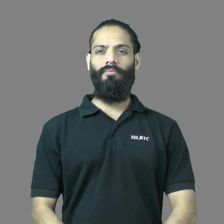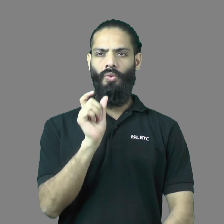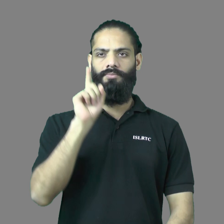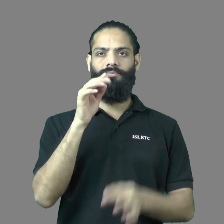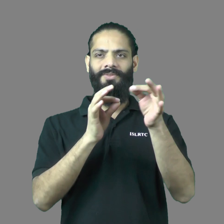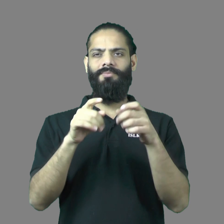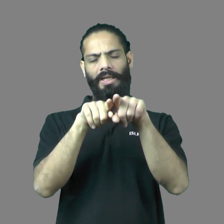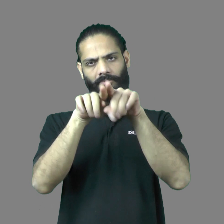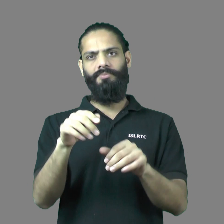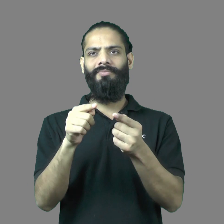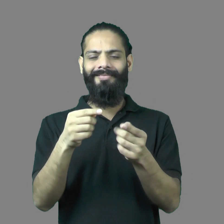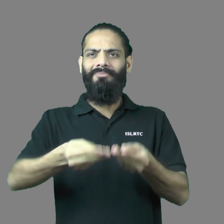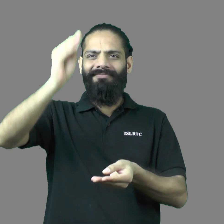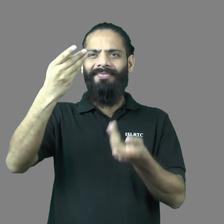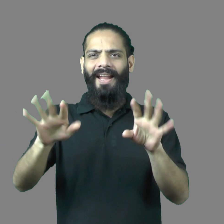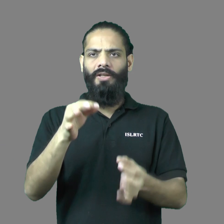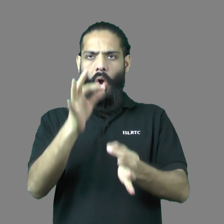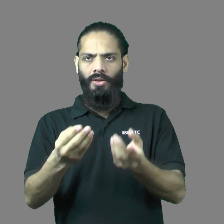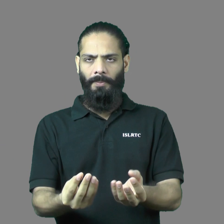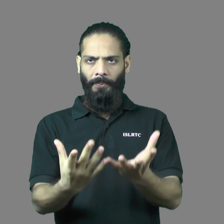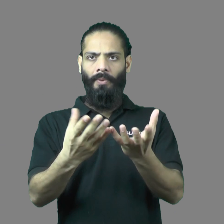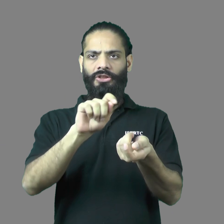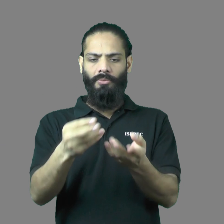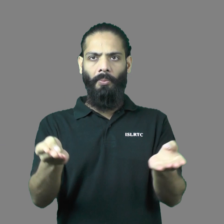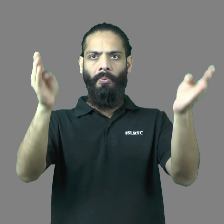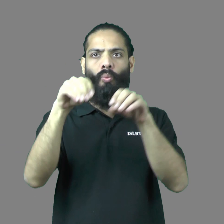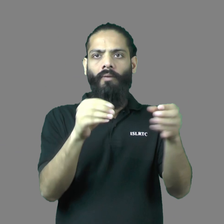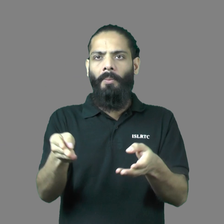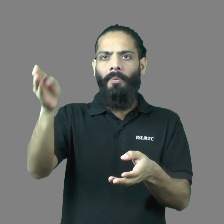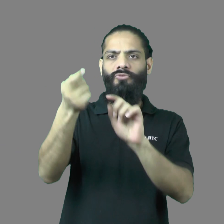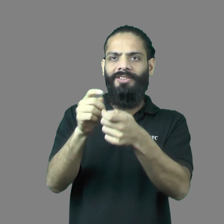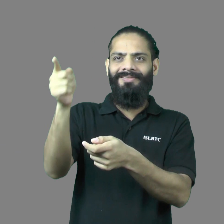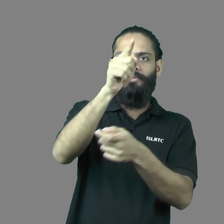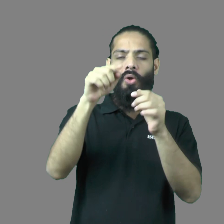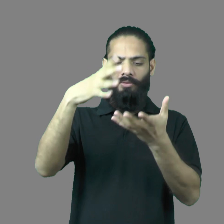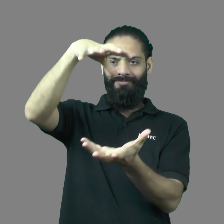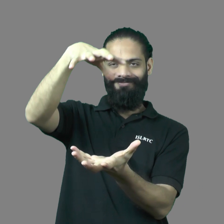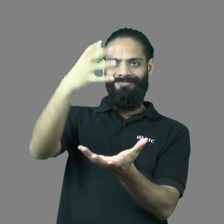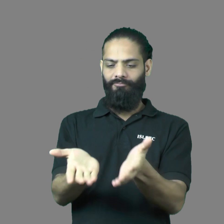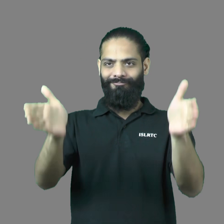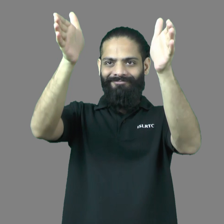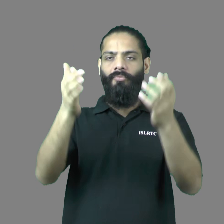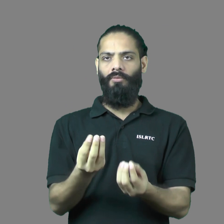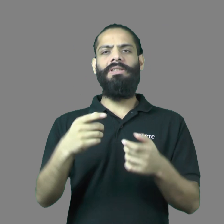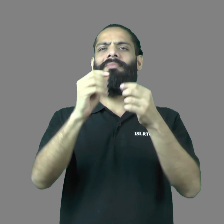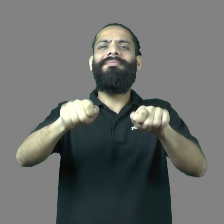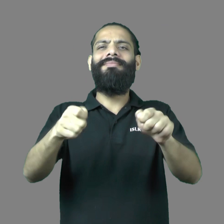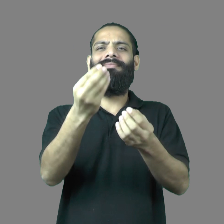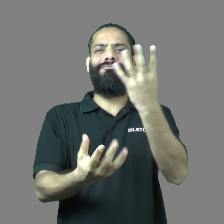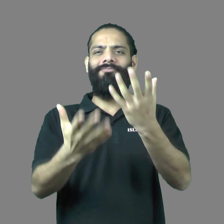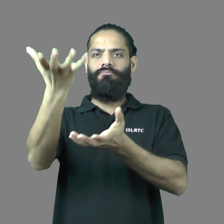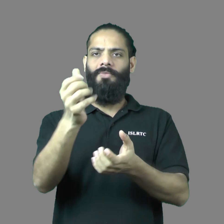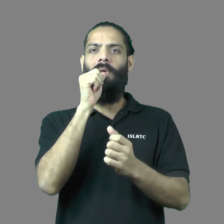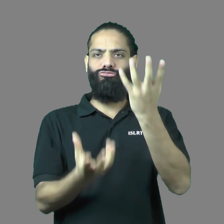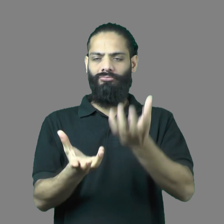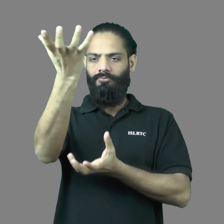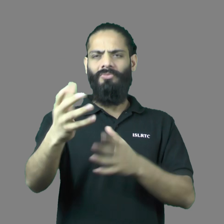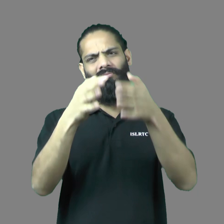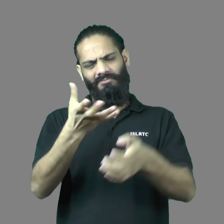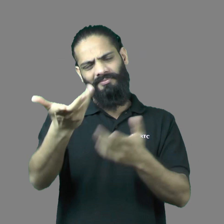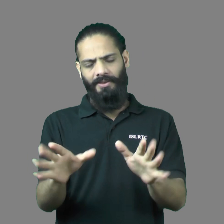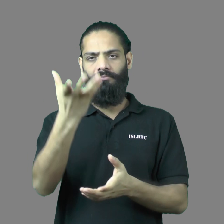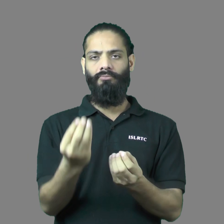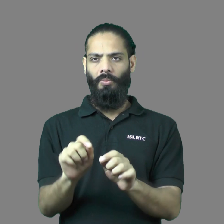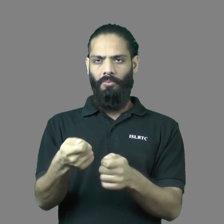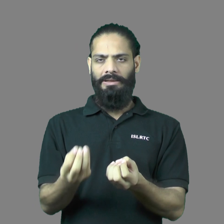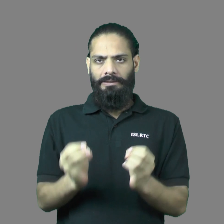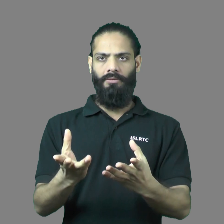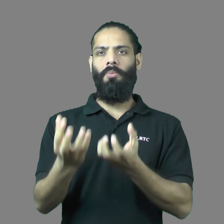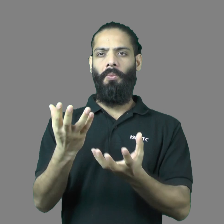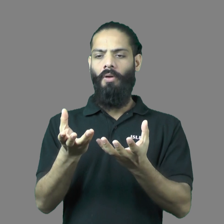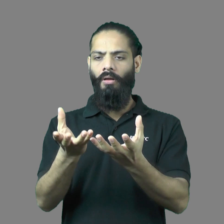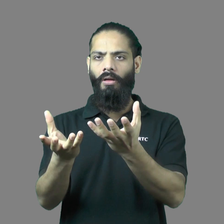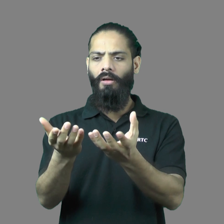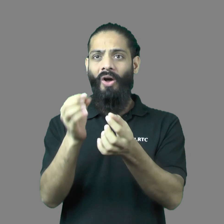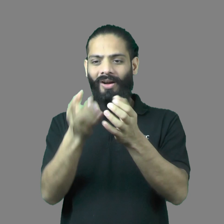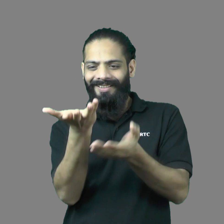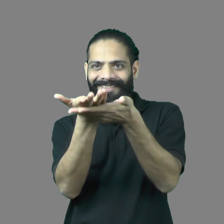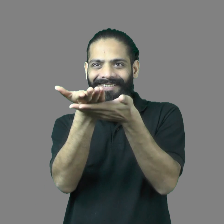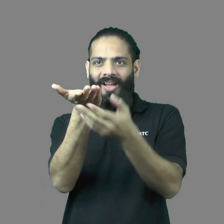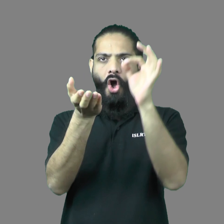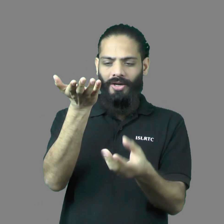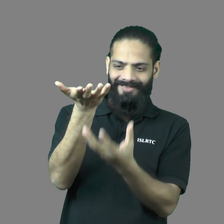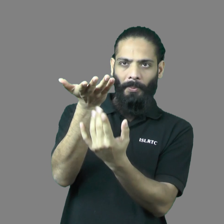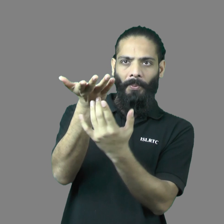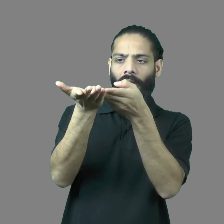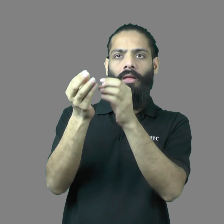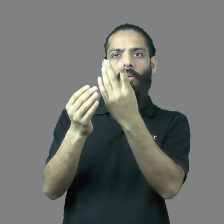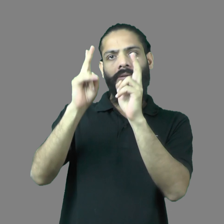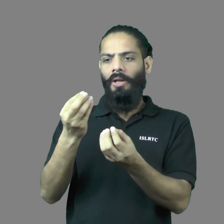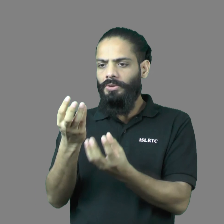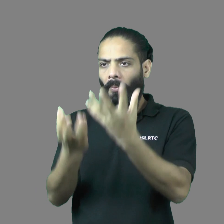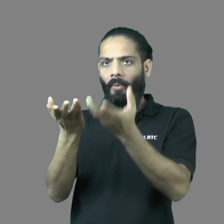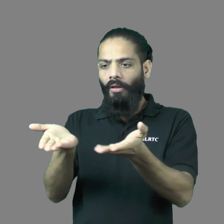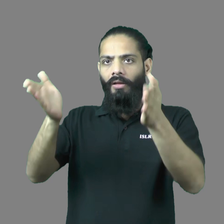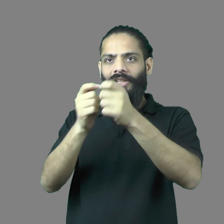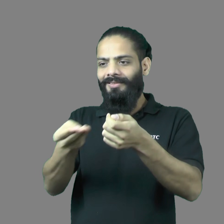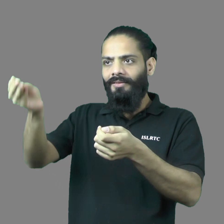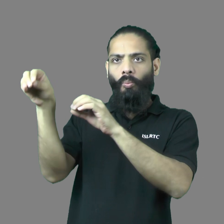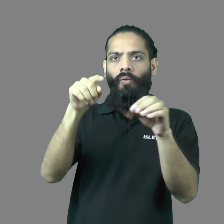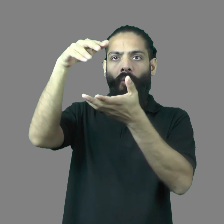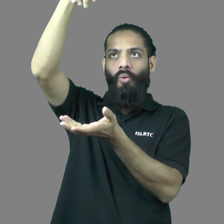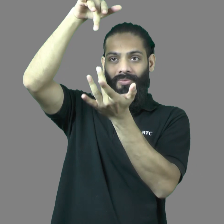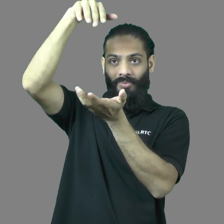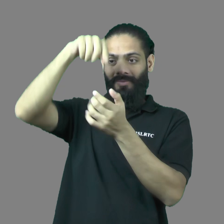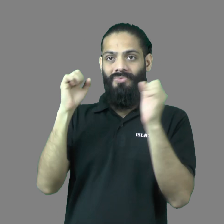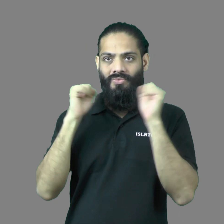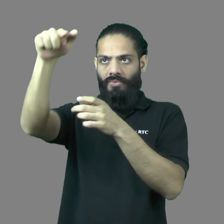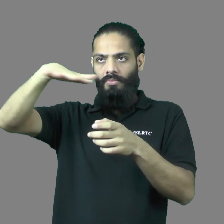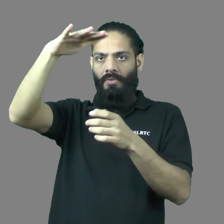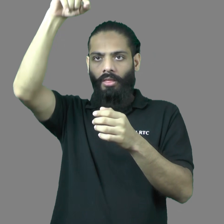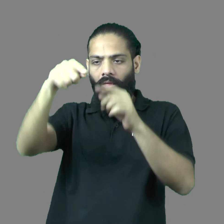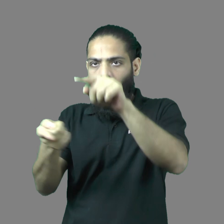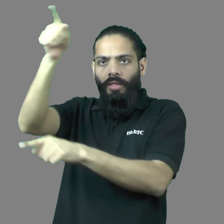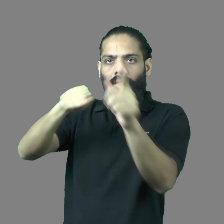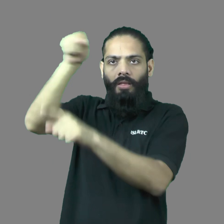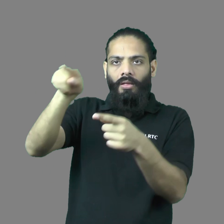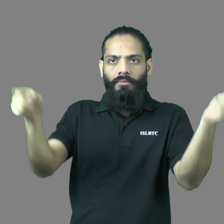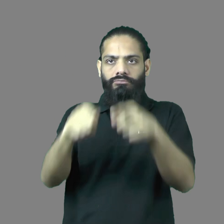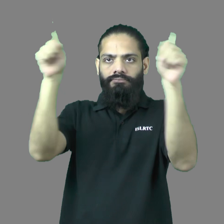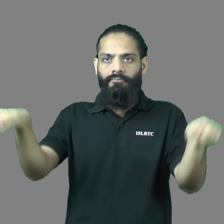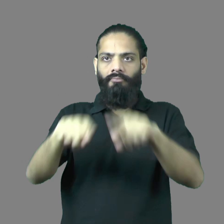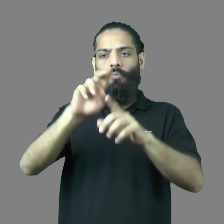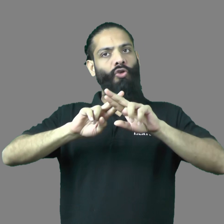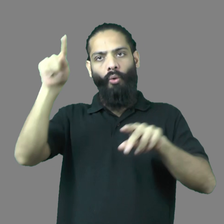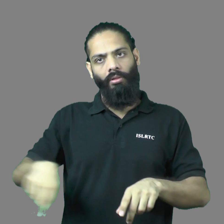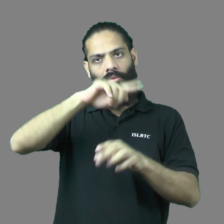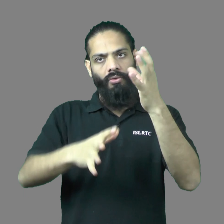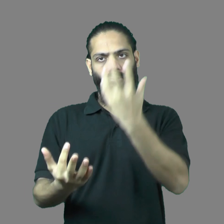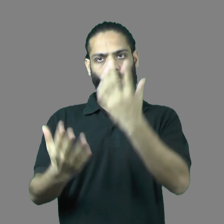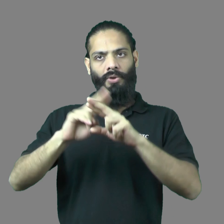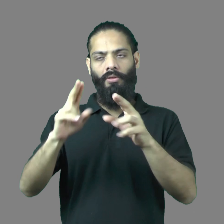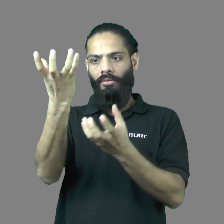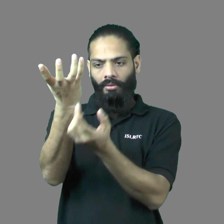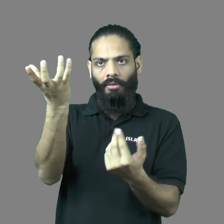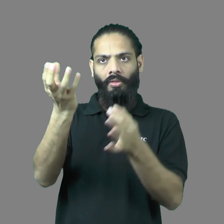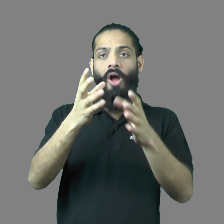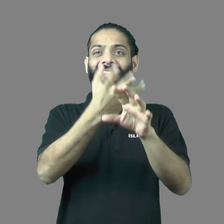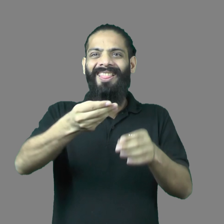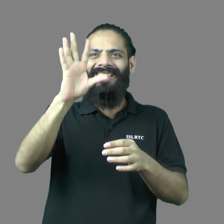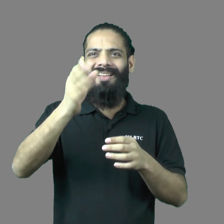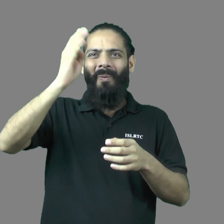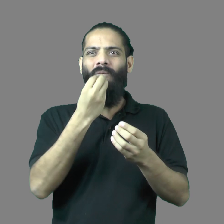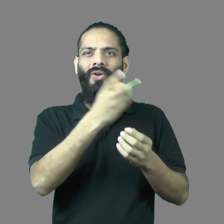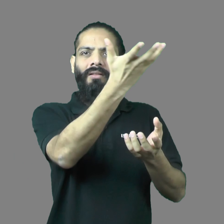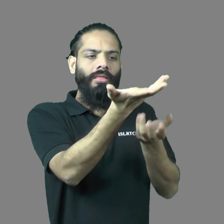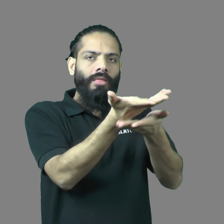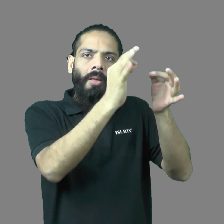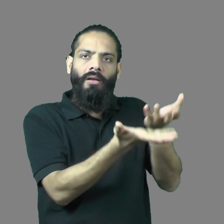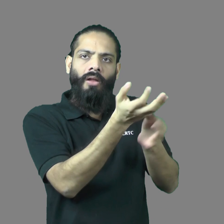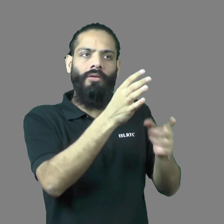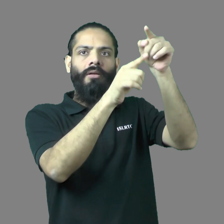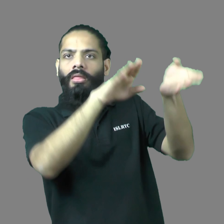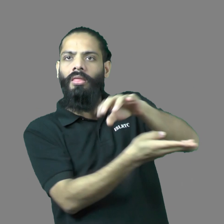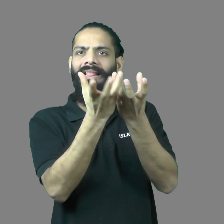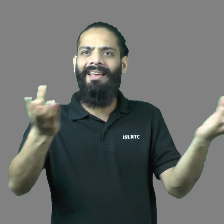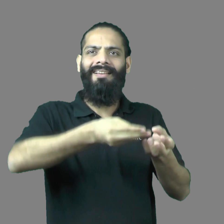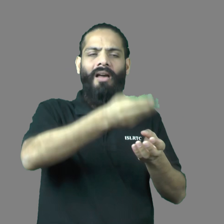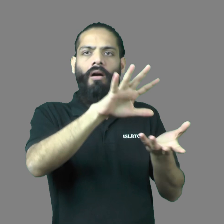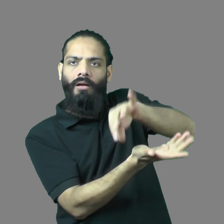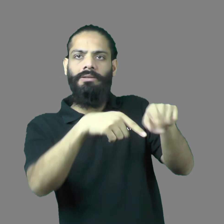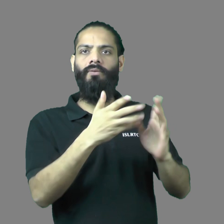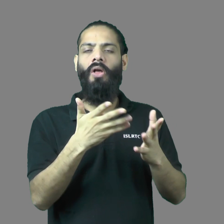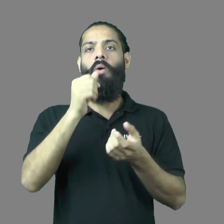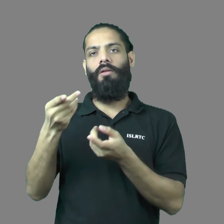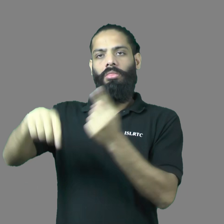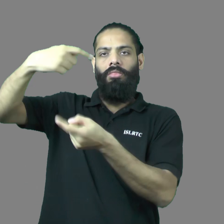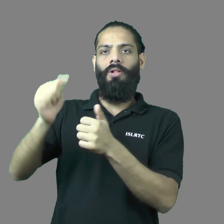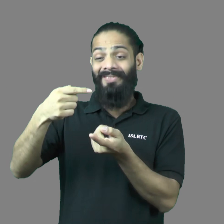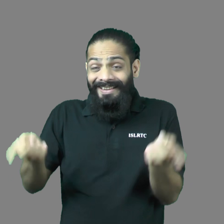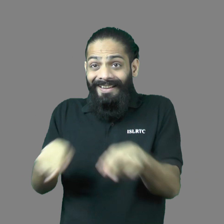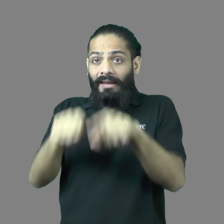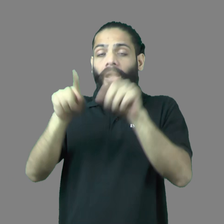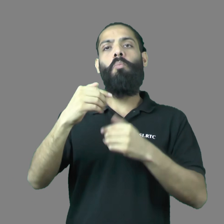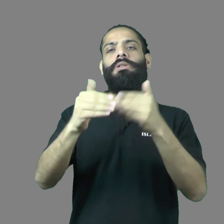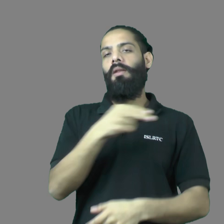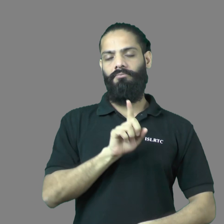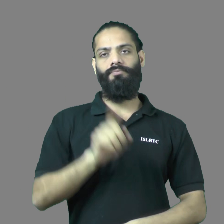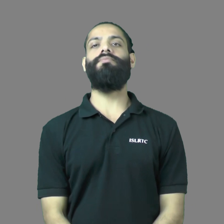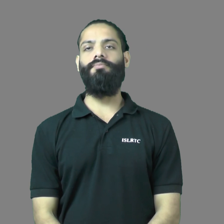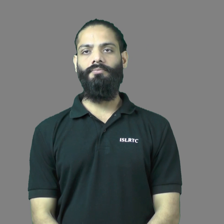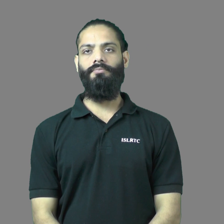Convection